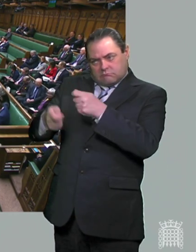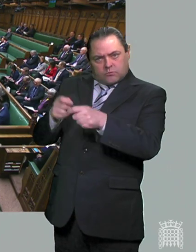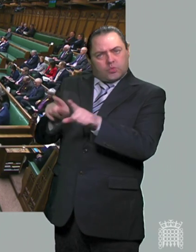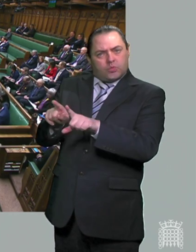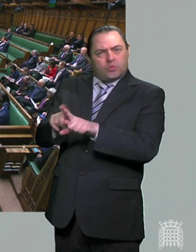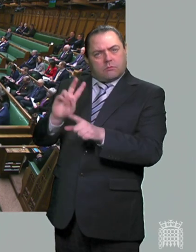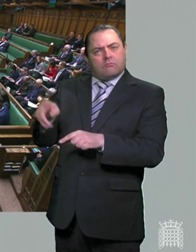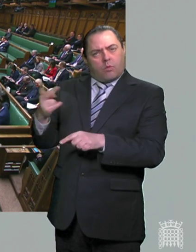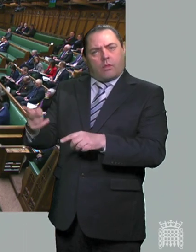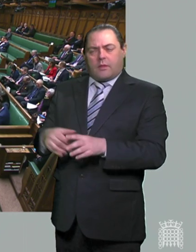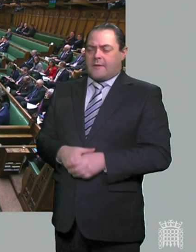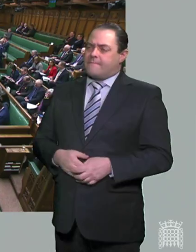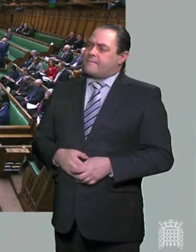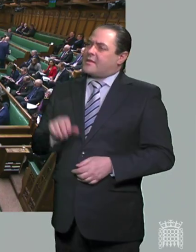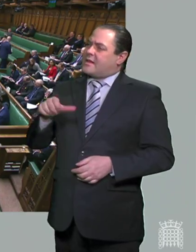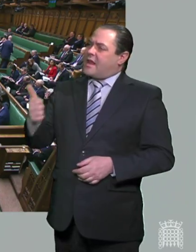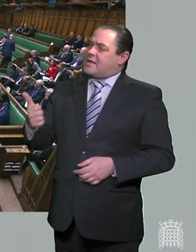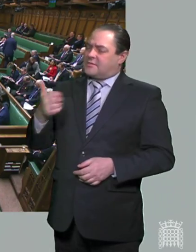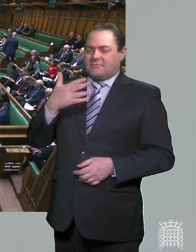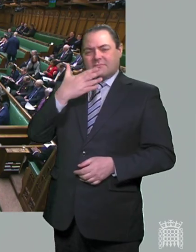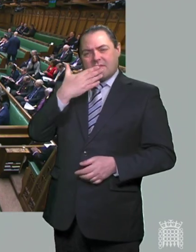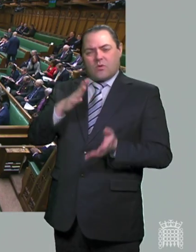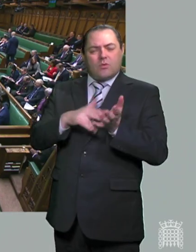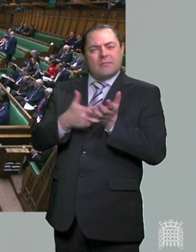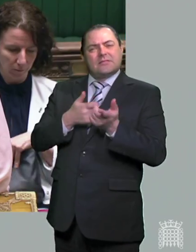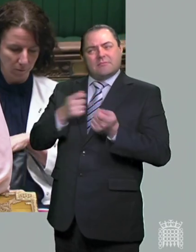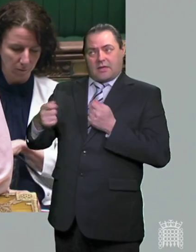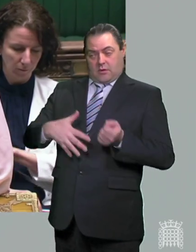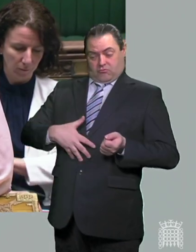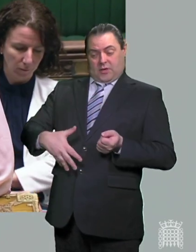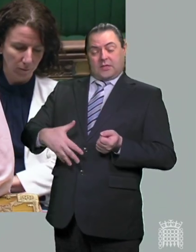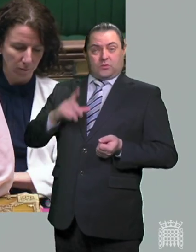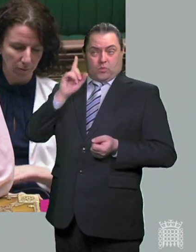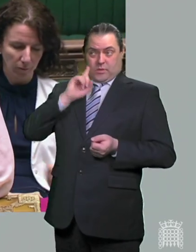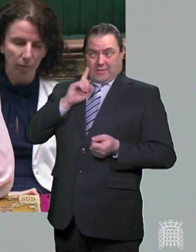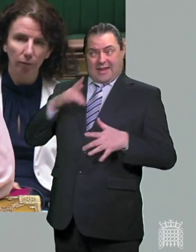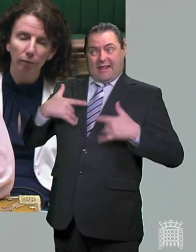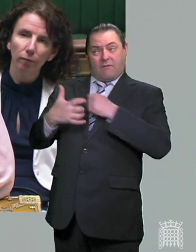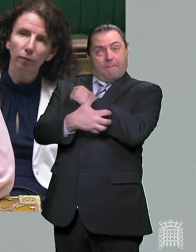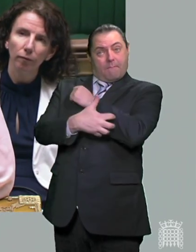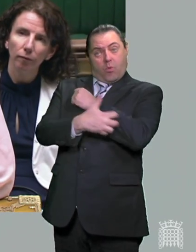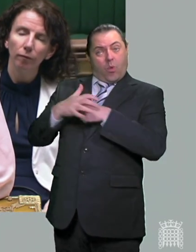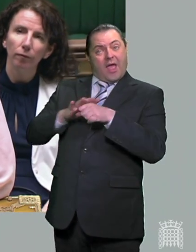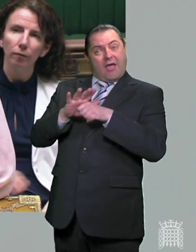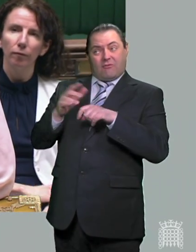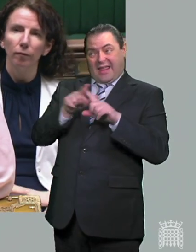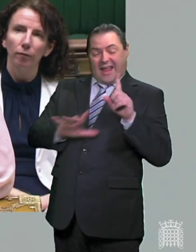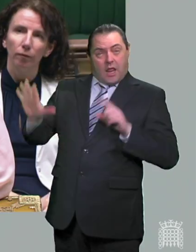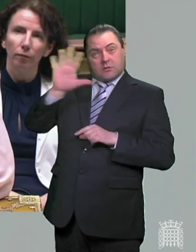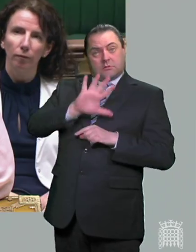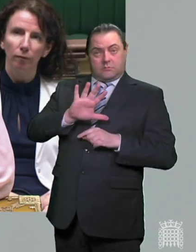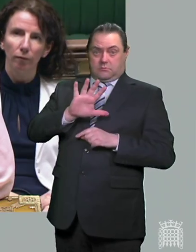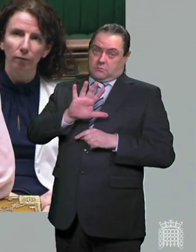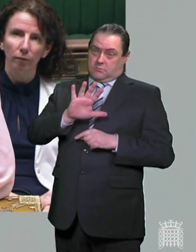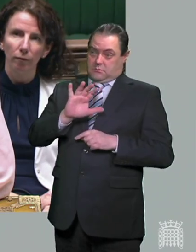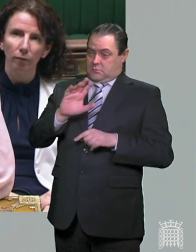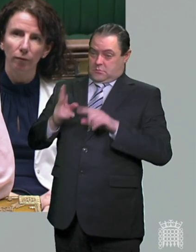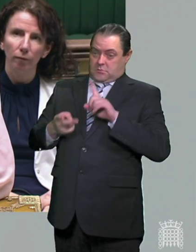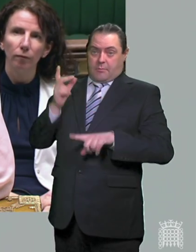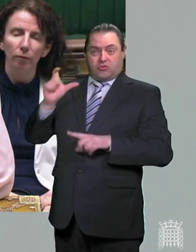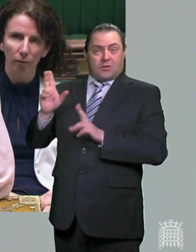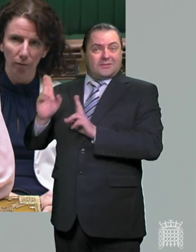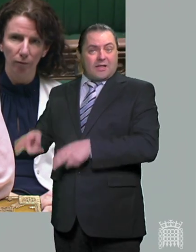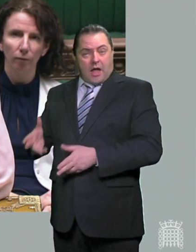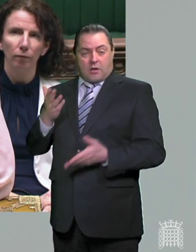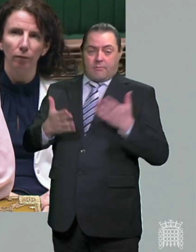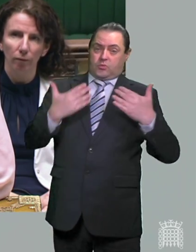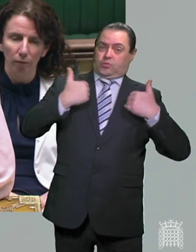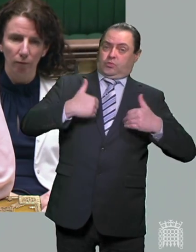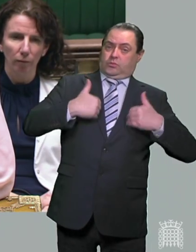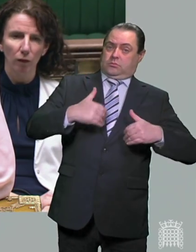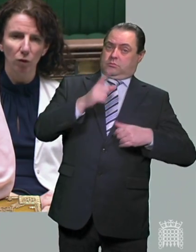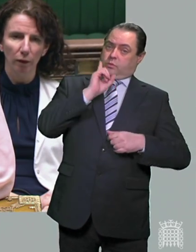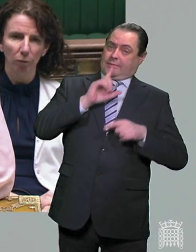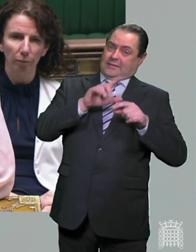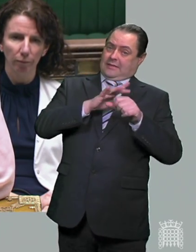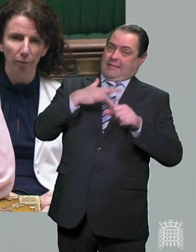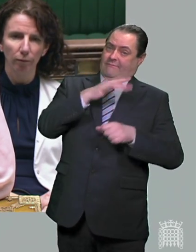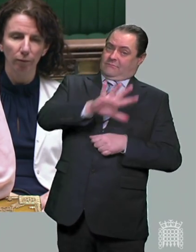Pregnant women who live in the poorest areas of England are twice as likely to die than those living in the most affluent areas.